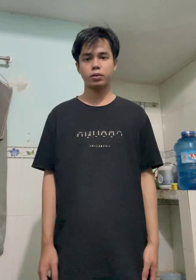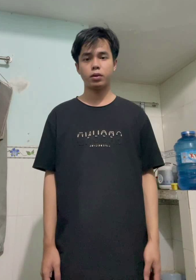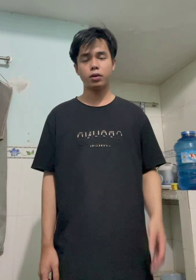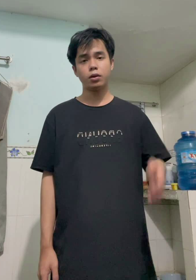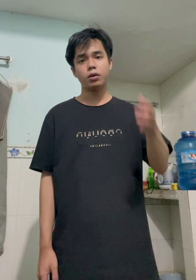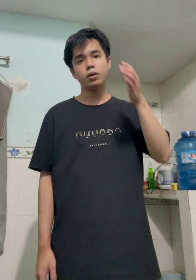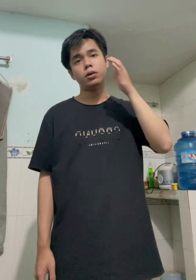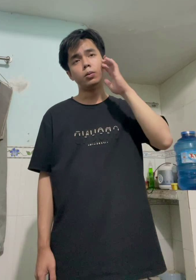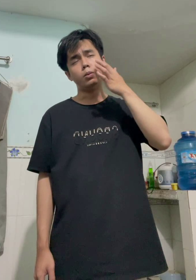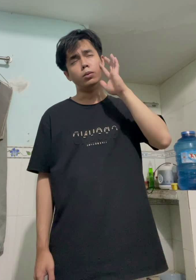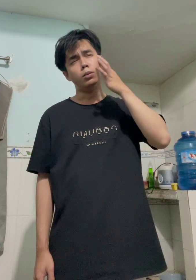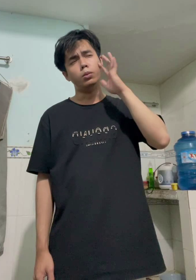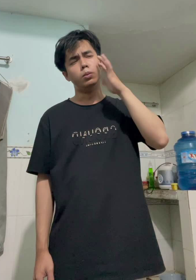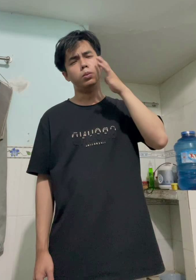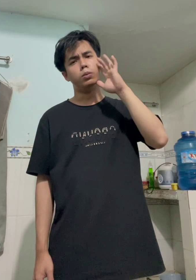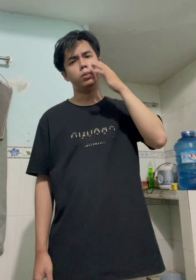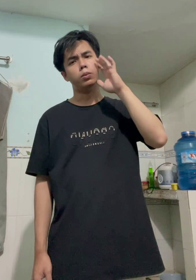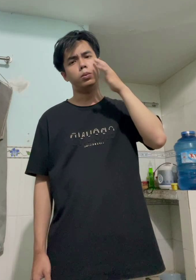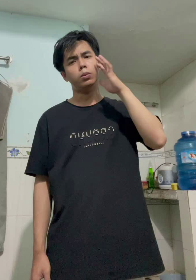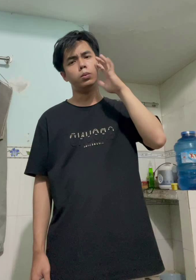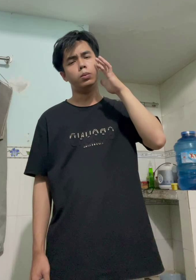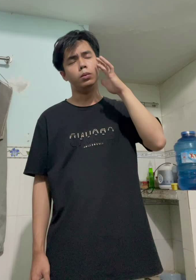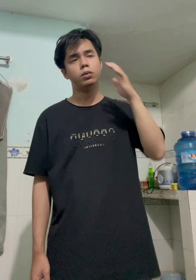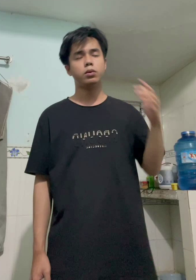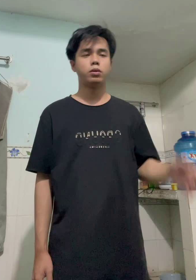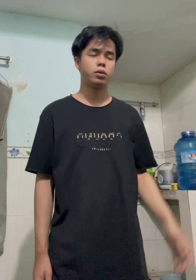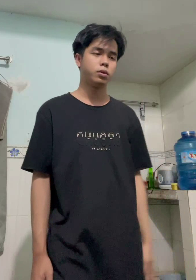kinh tom